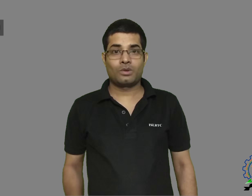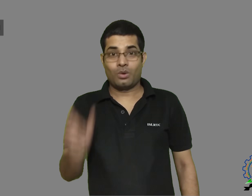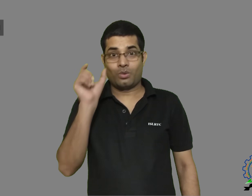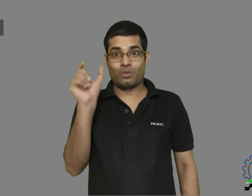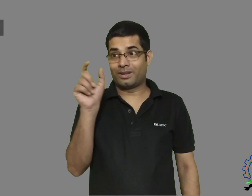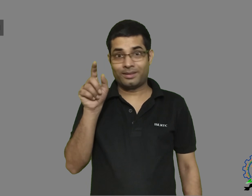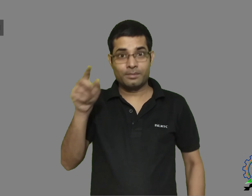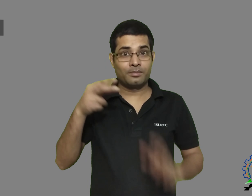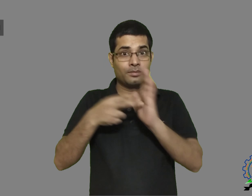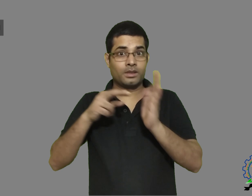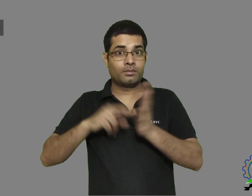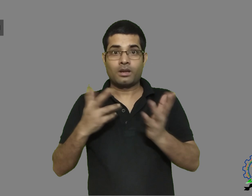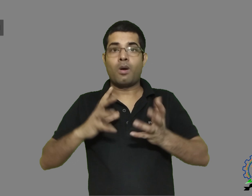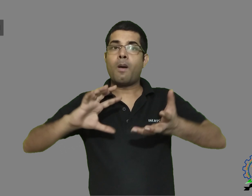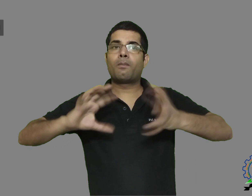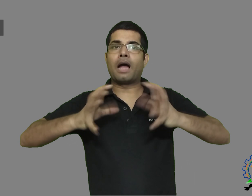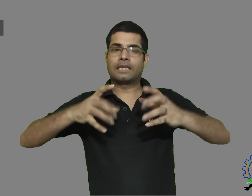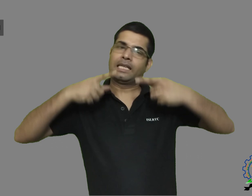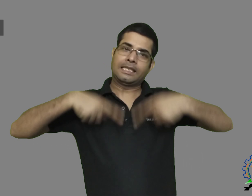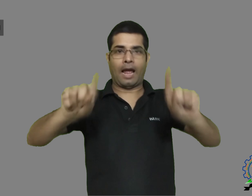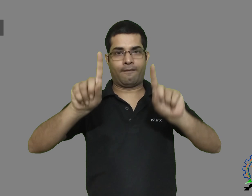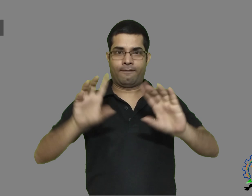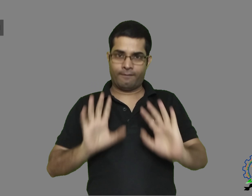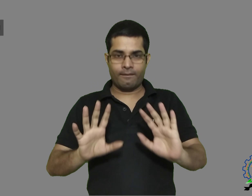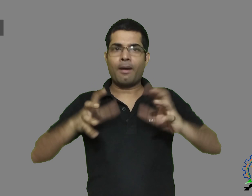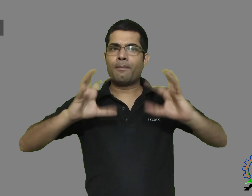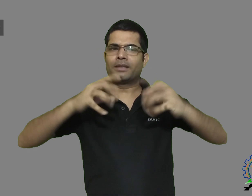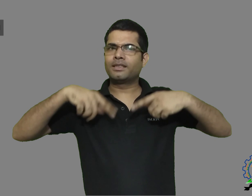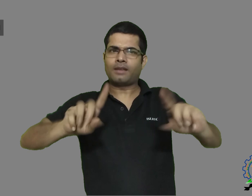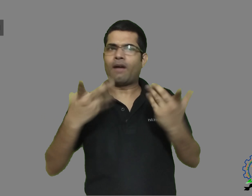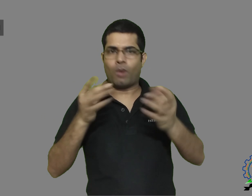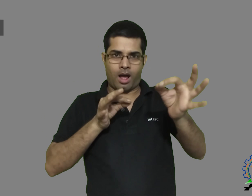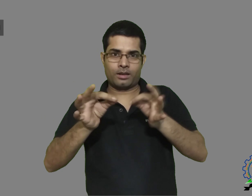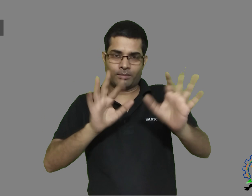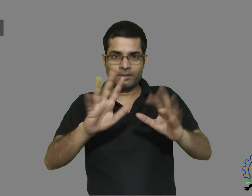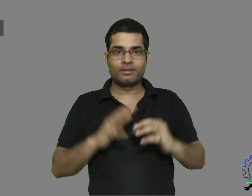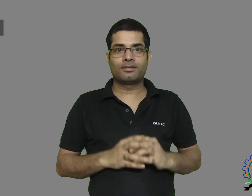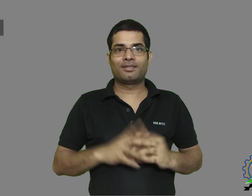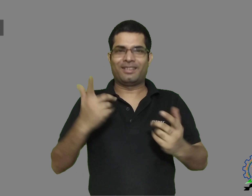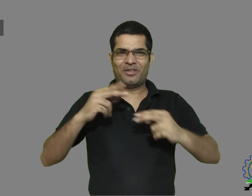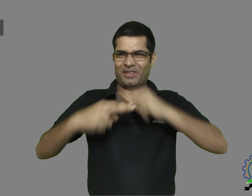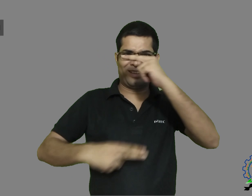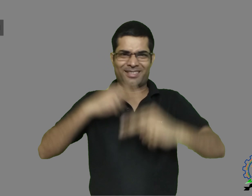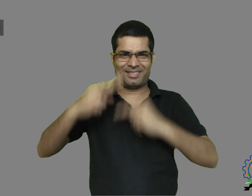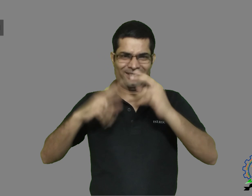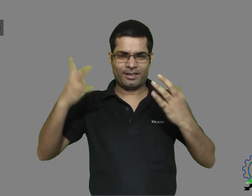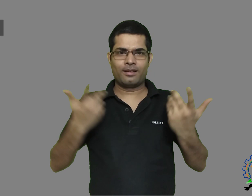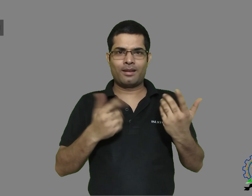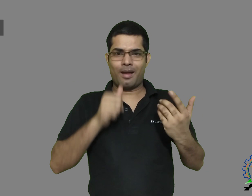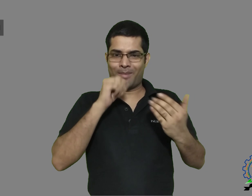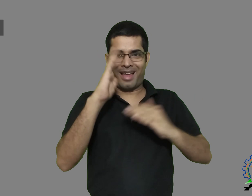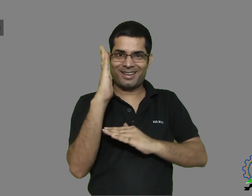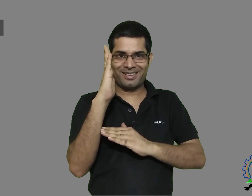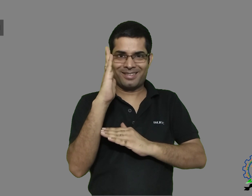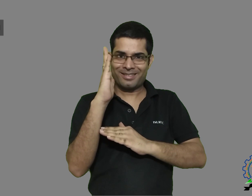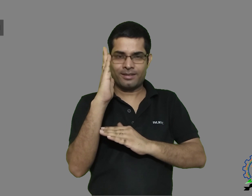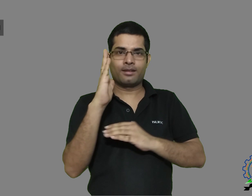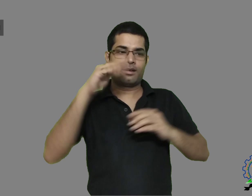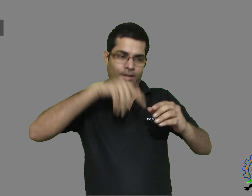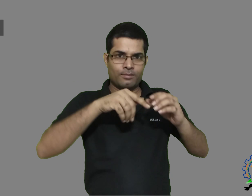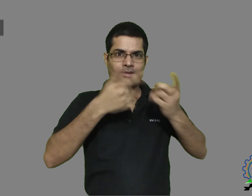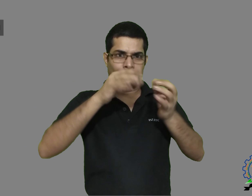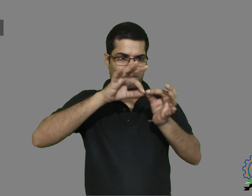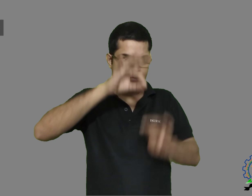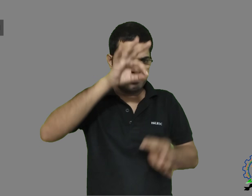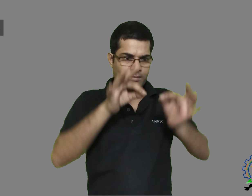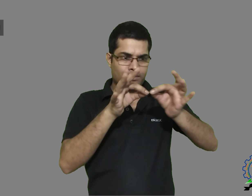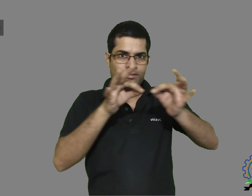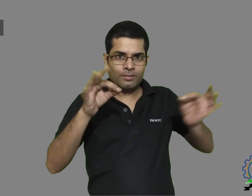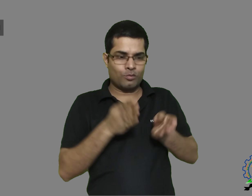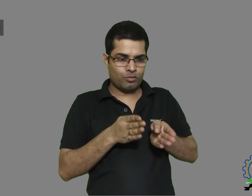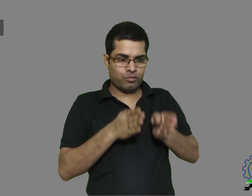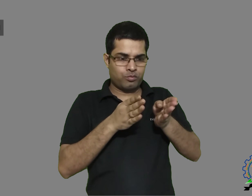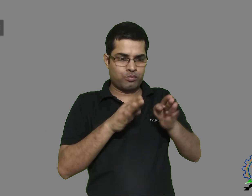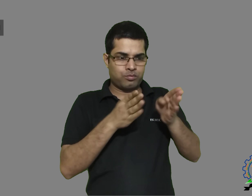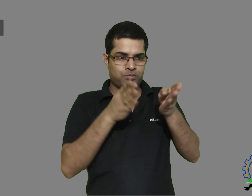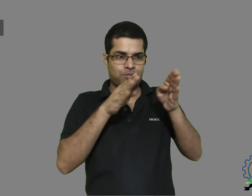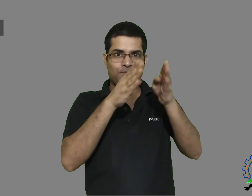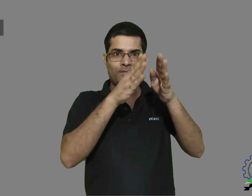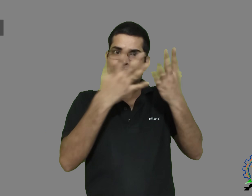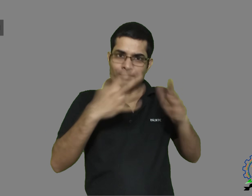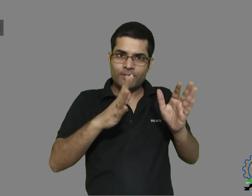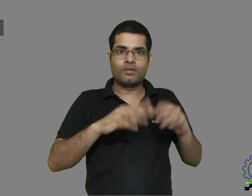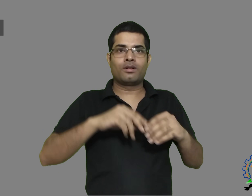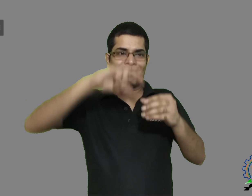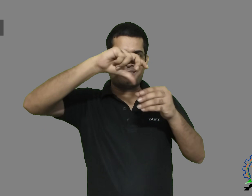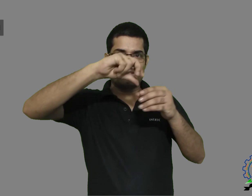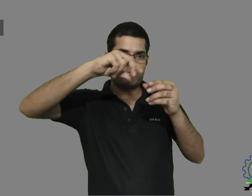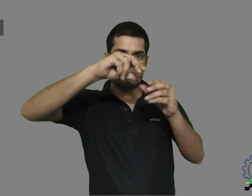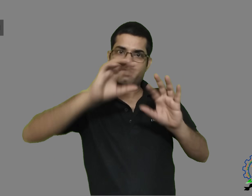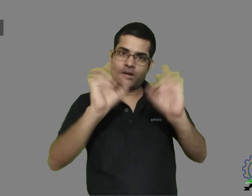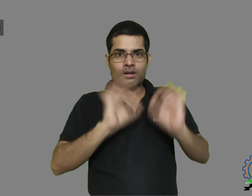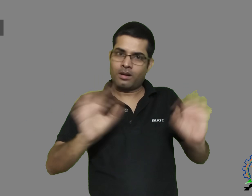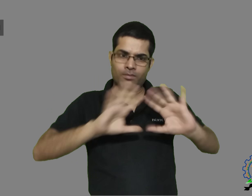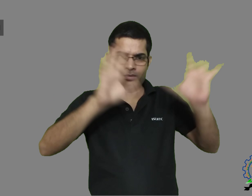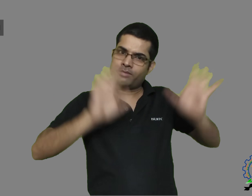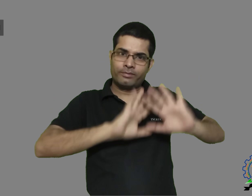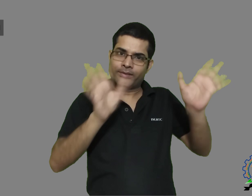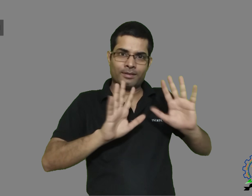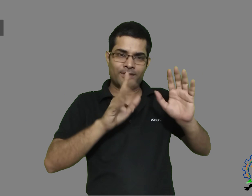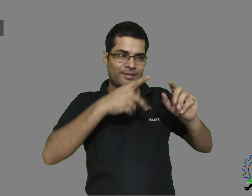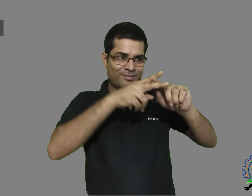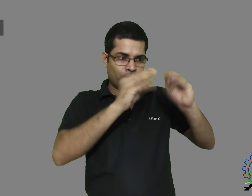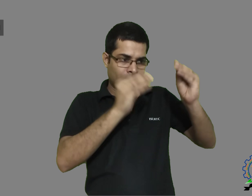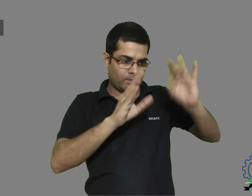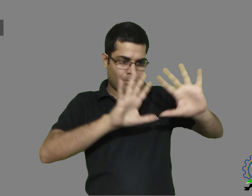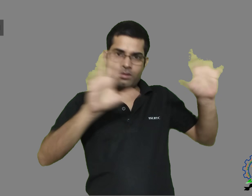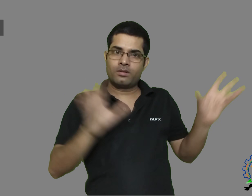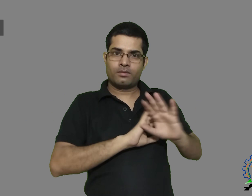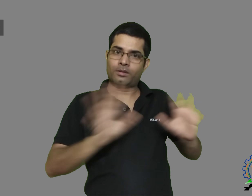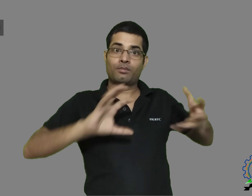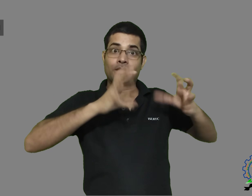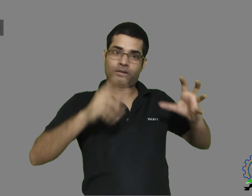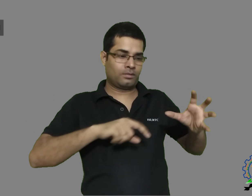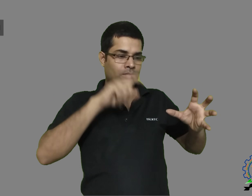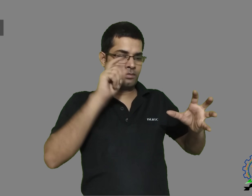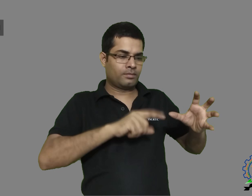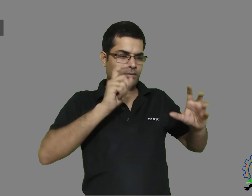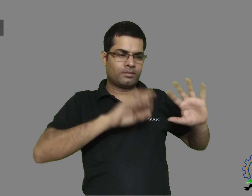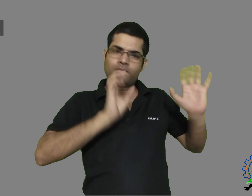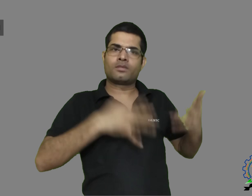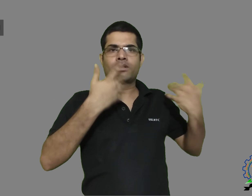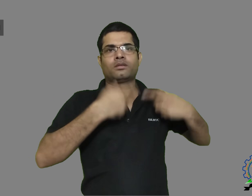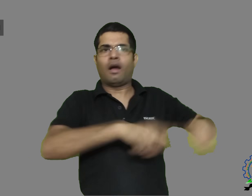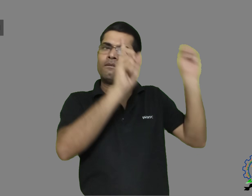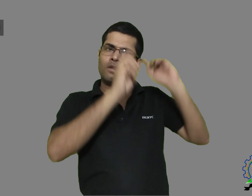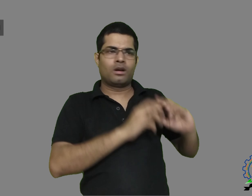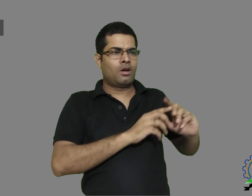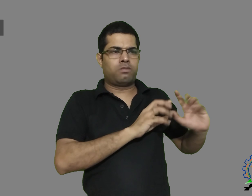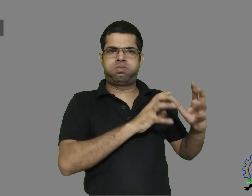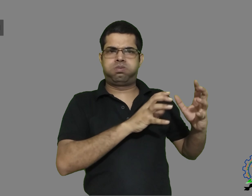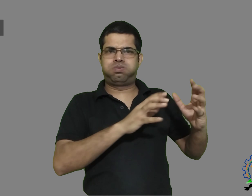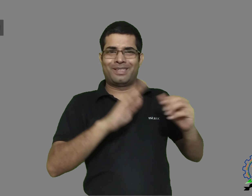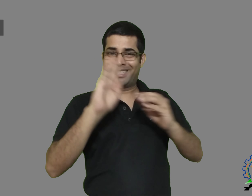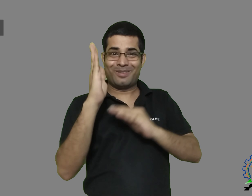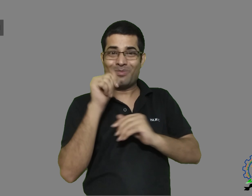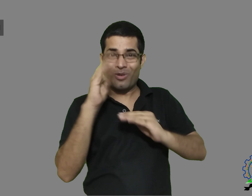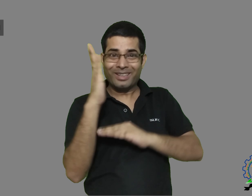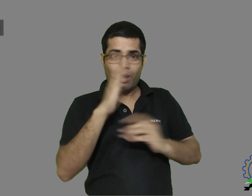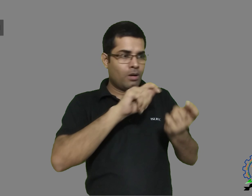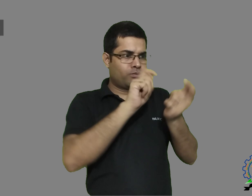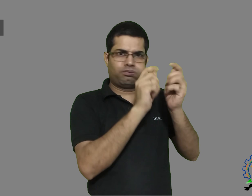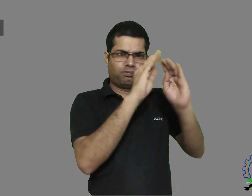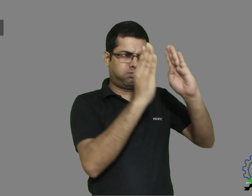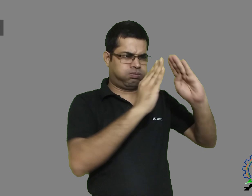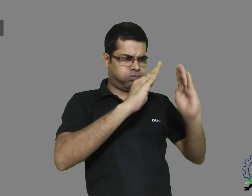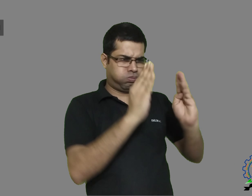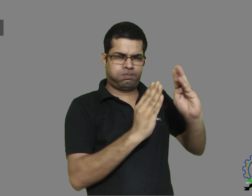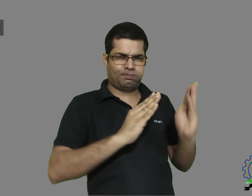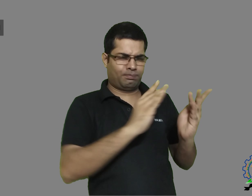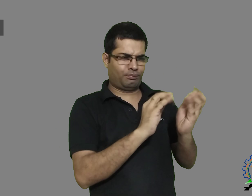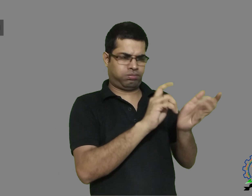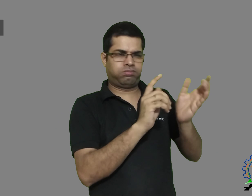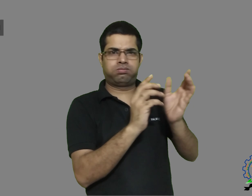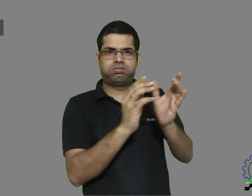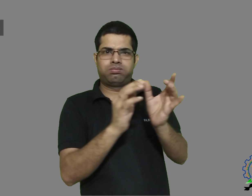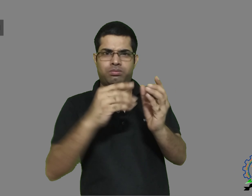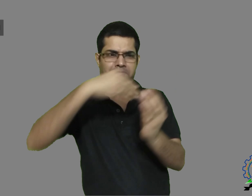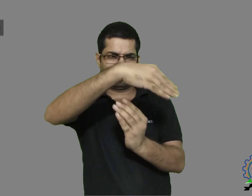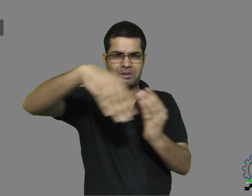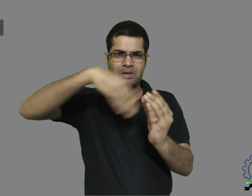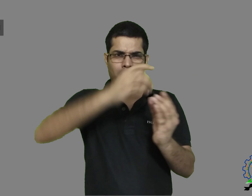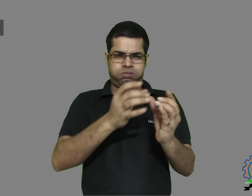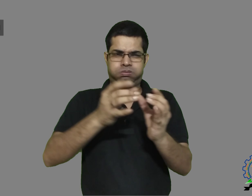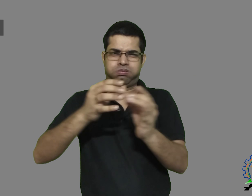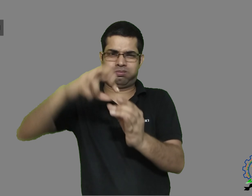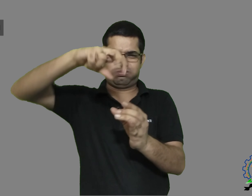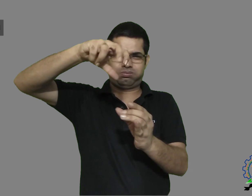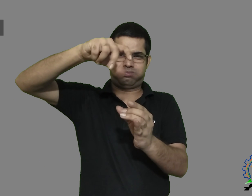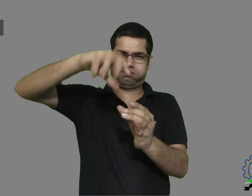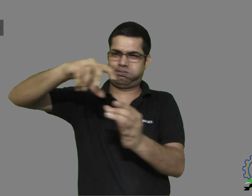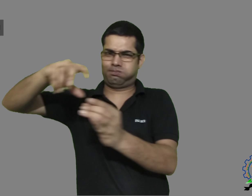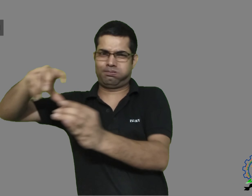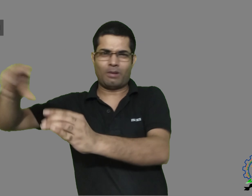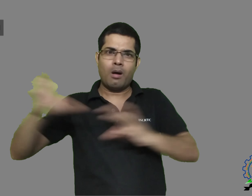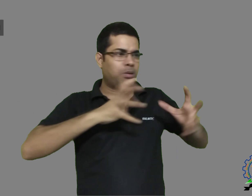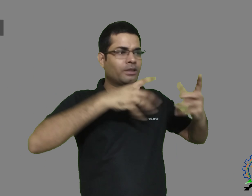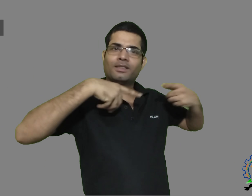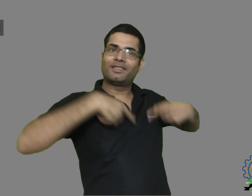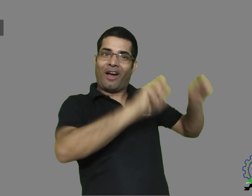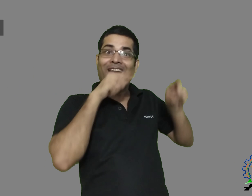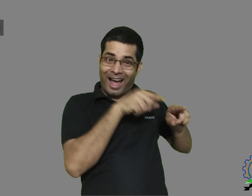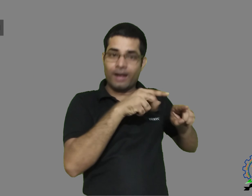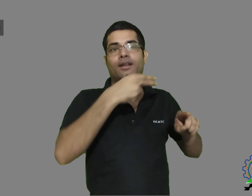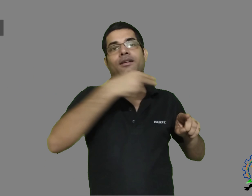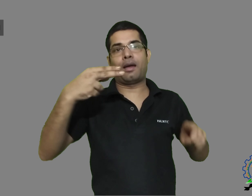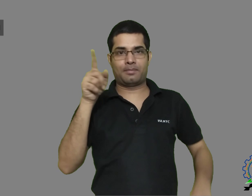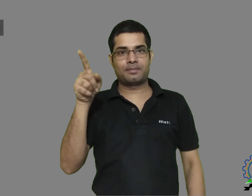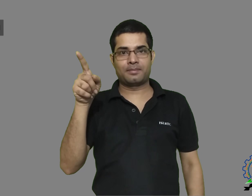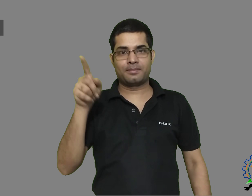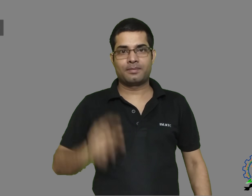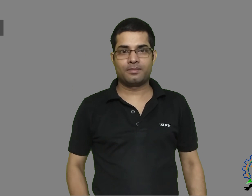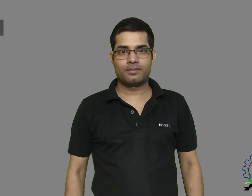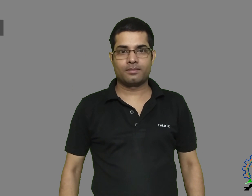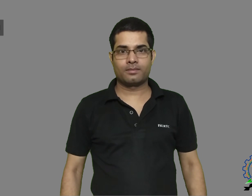Fully Automation